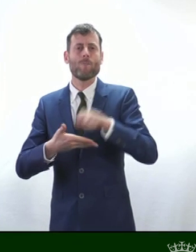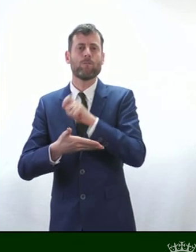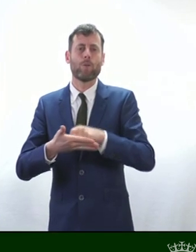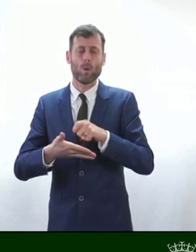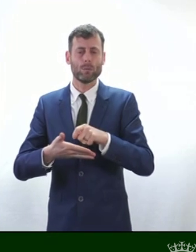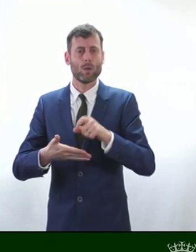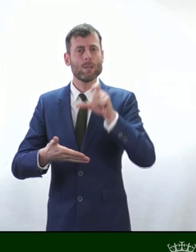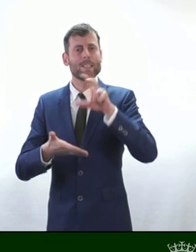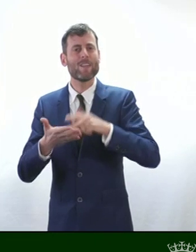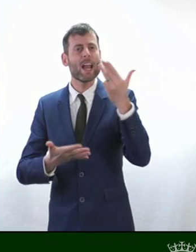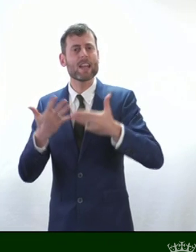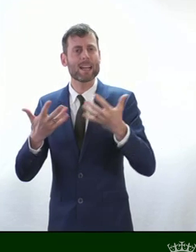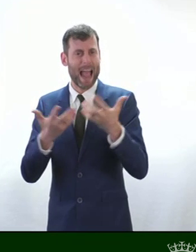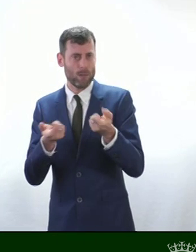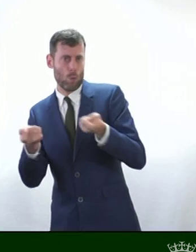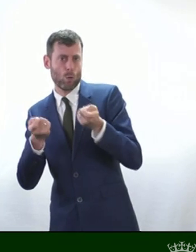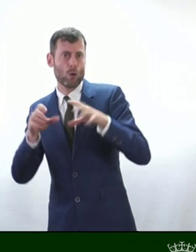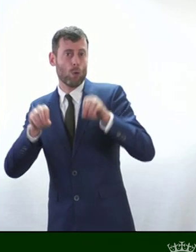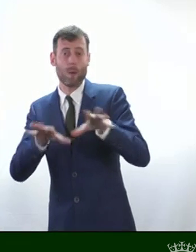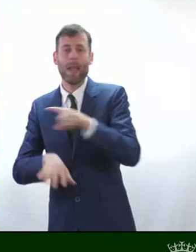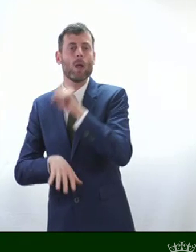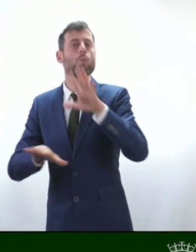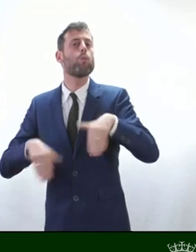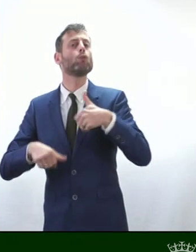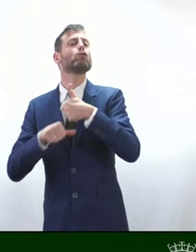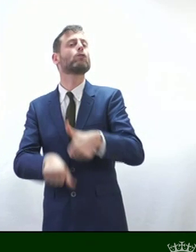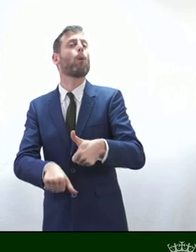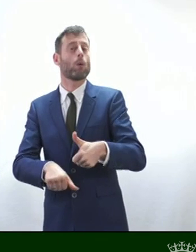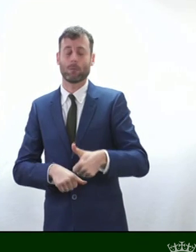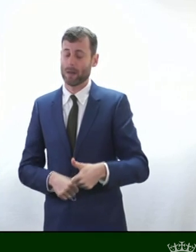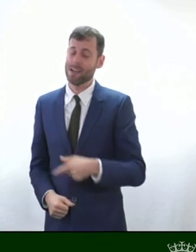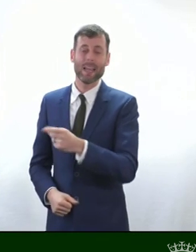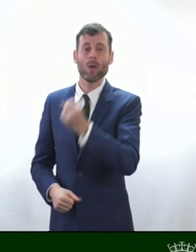He refused to support the measures that we have put in place.